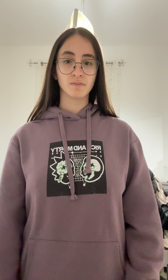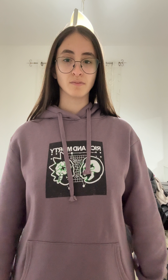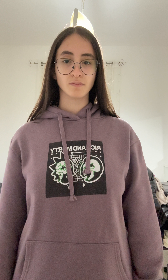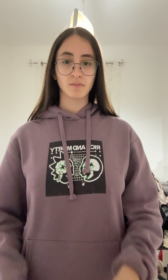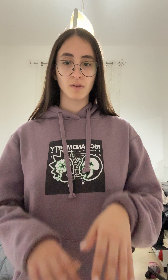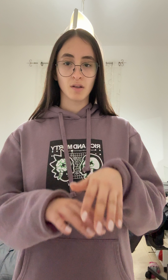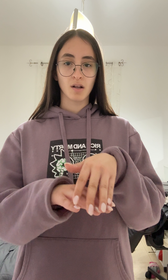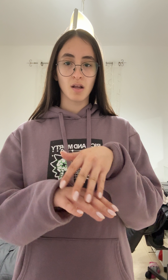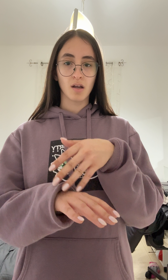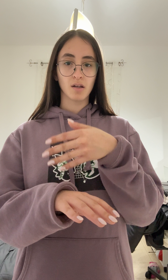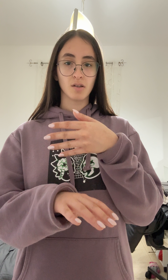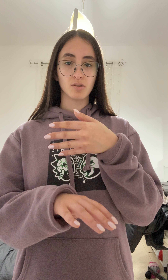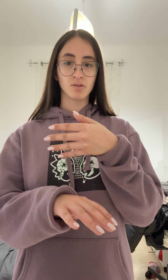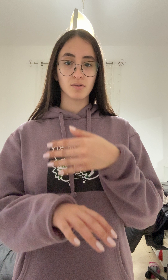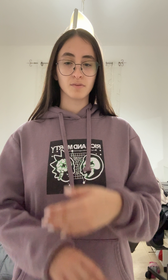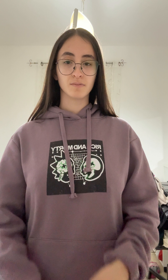להרגיש